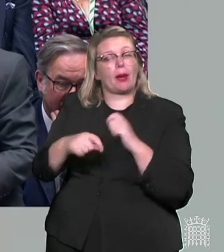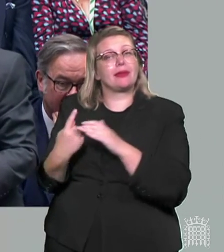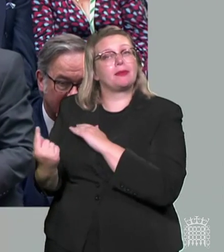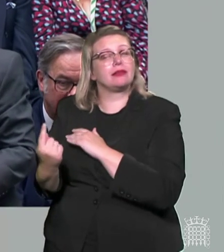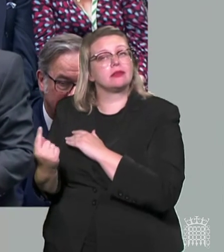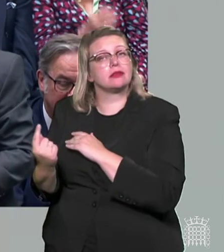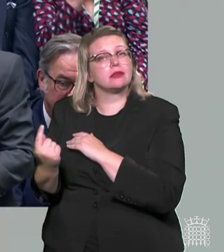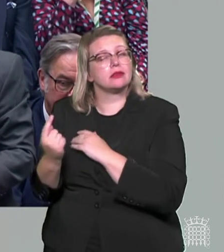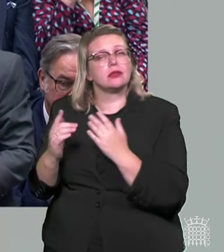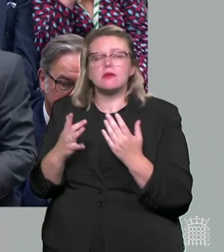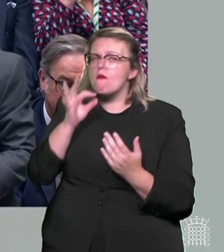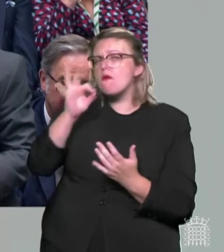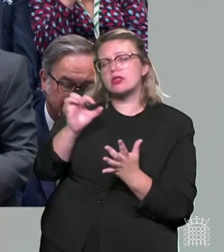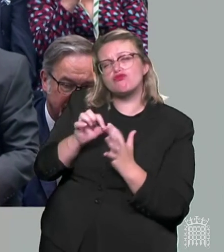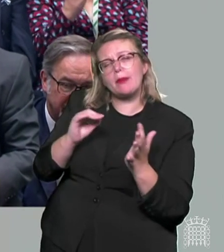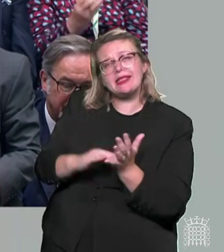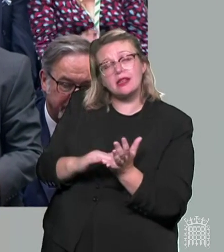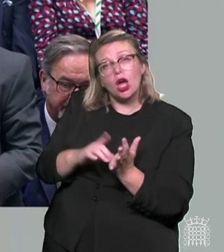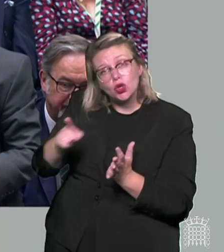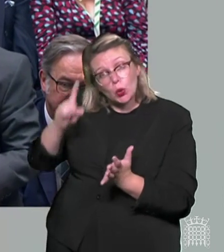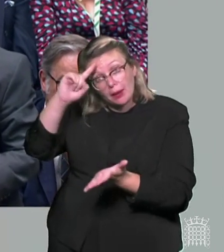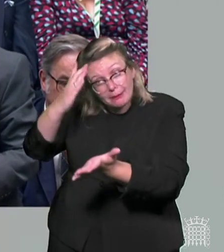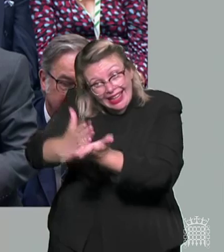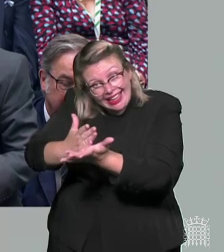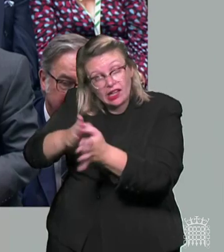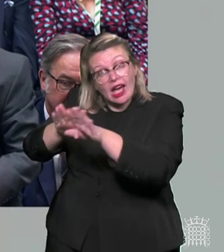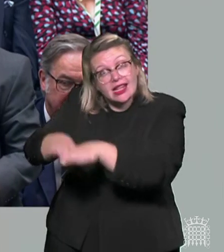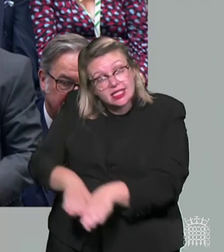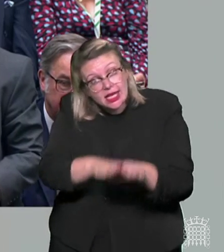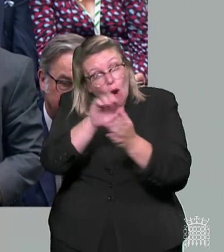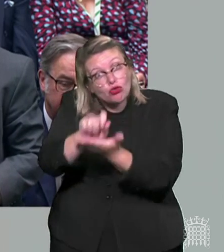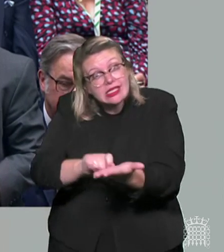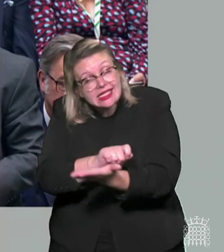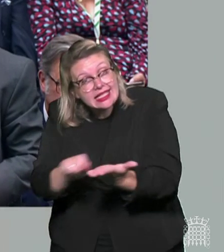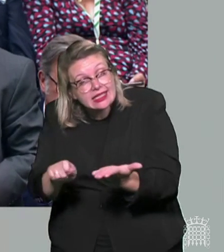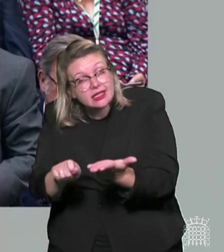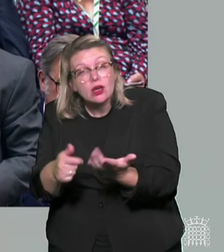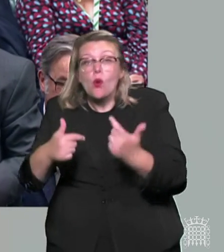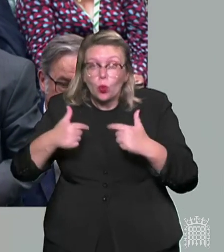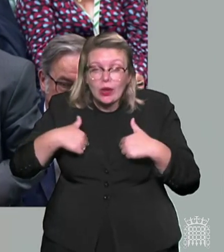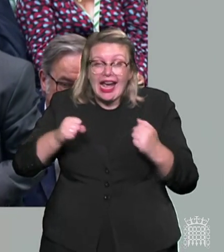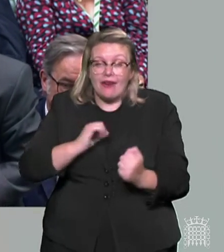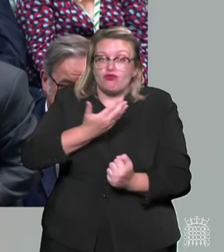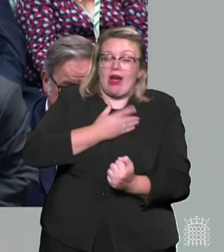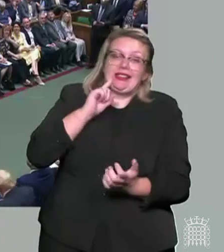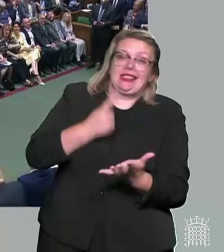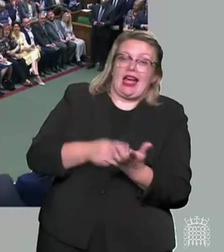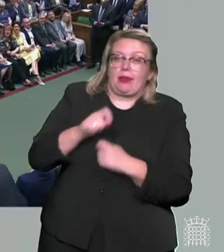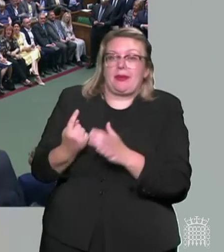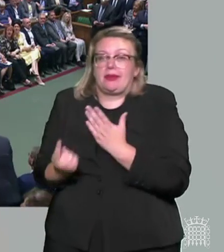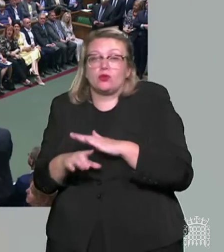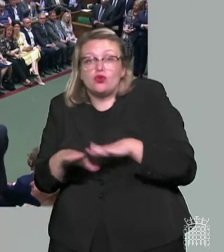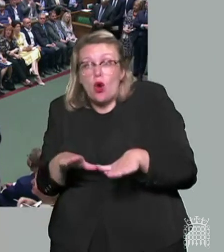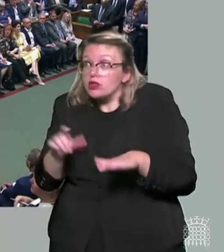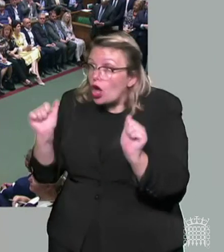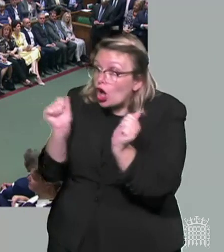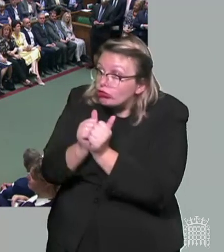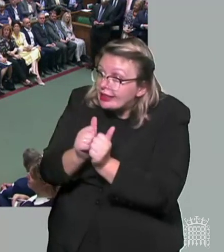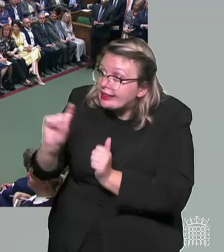Therefore, does the Prime Minister believe in democracy and will he respect the people of Scotland’s right to self-determination?